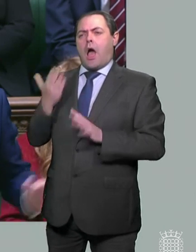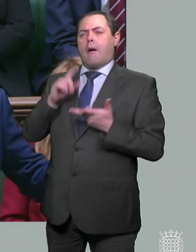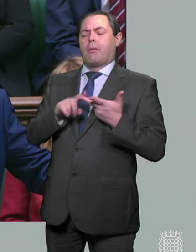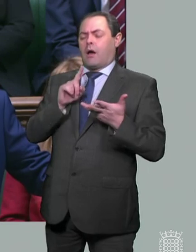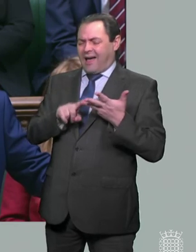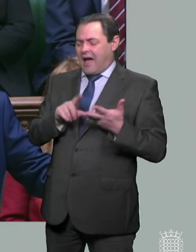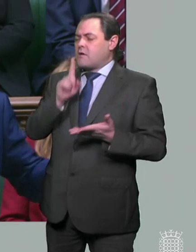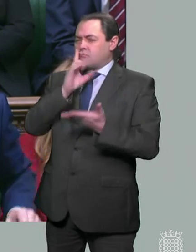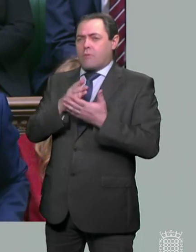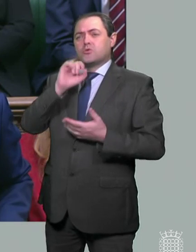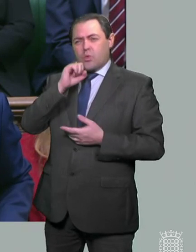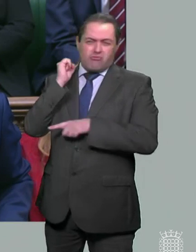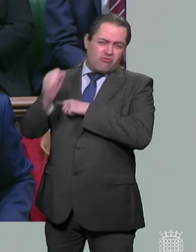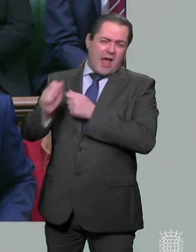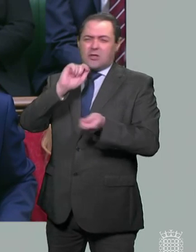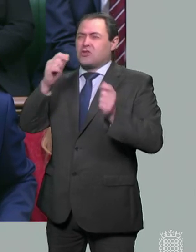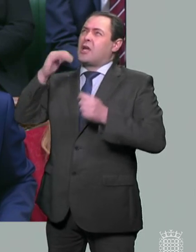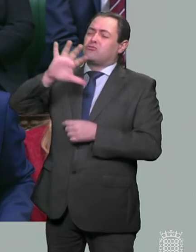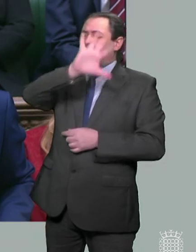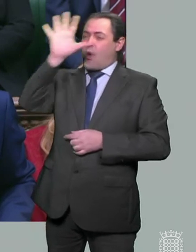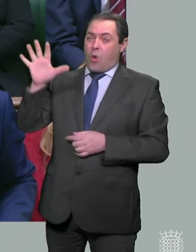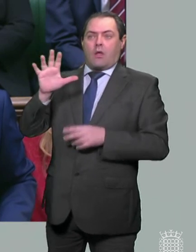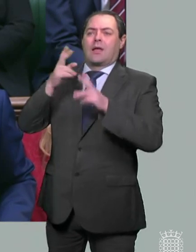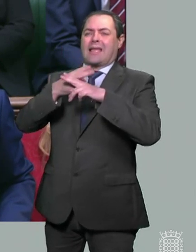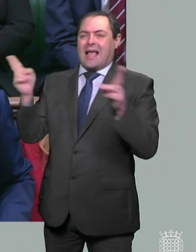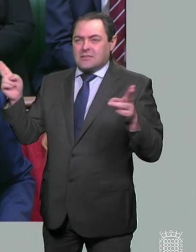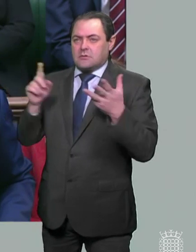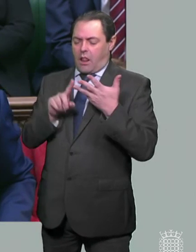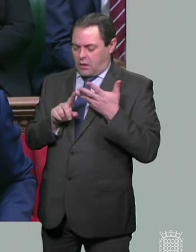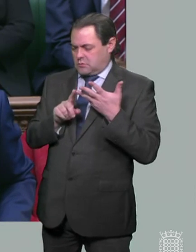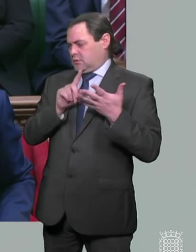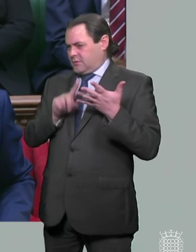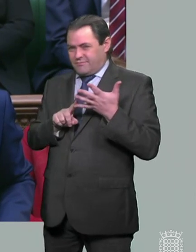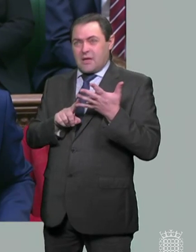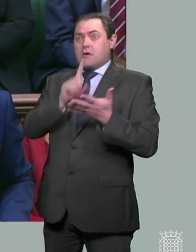He promised that there would be a rail revolution in the north, then he cancelled the trains.